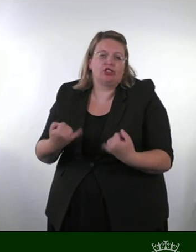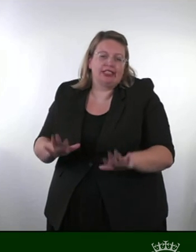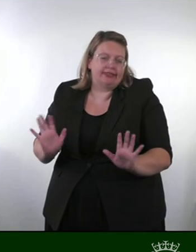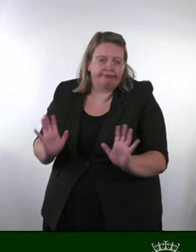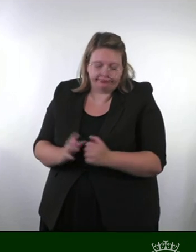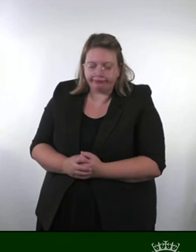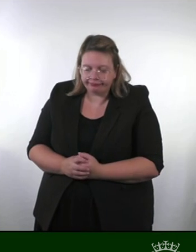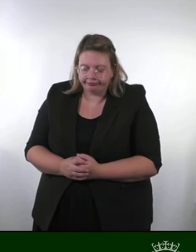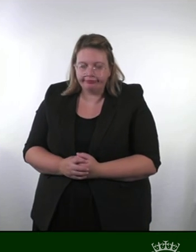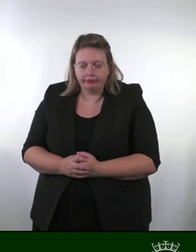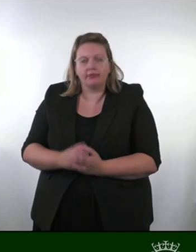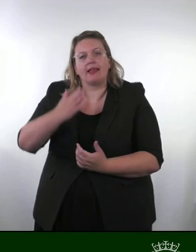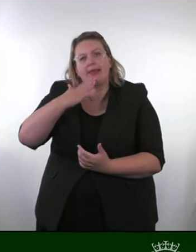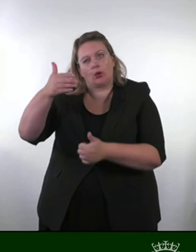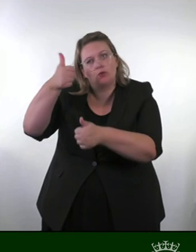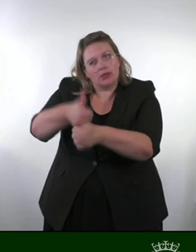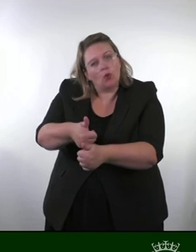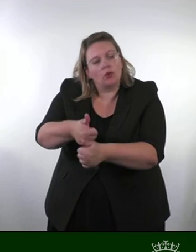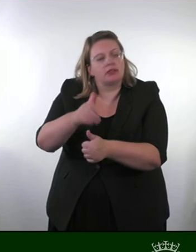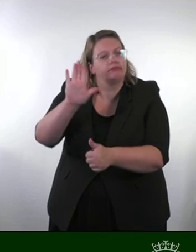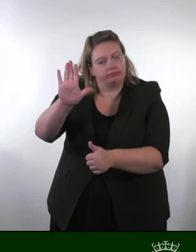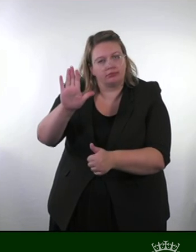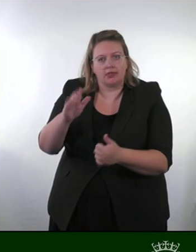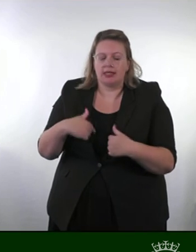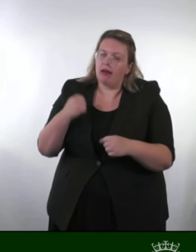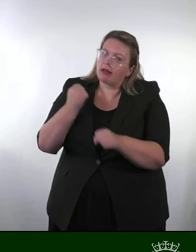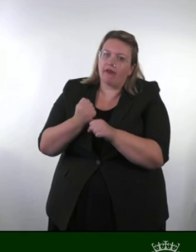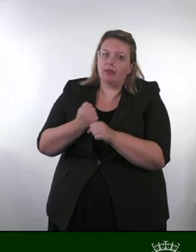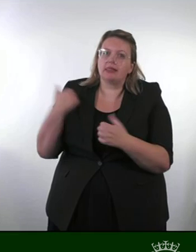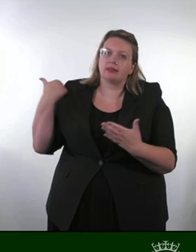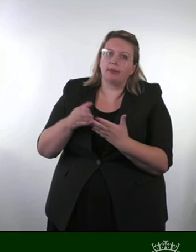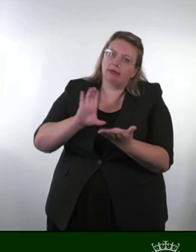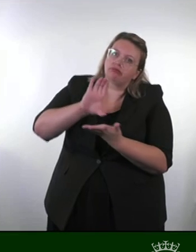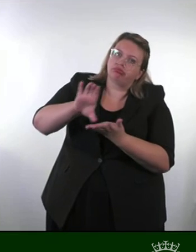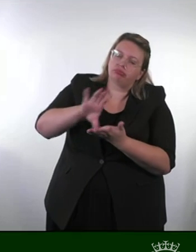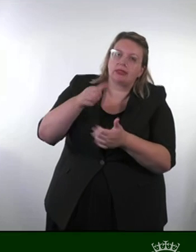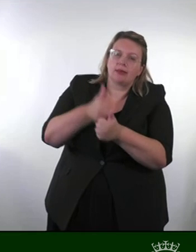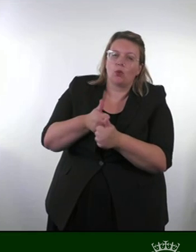I am proud that the Government are rolling out record investments in suicide prevention.